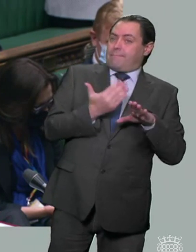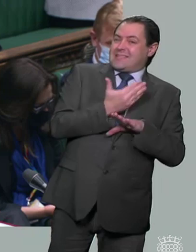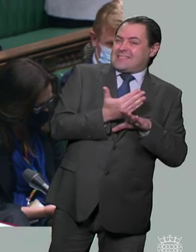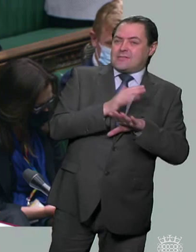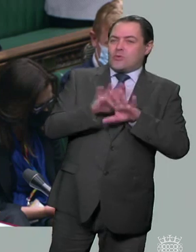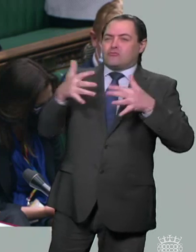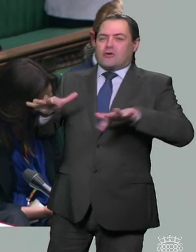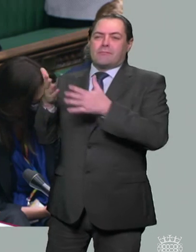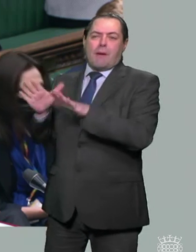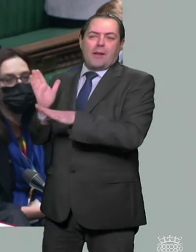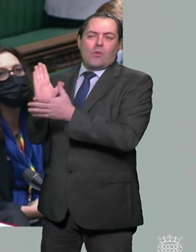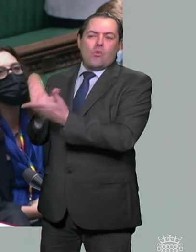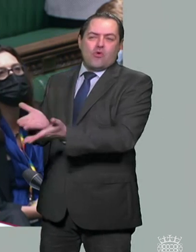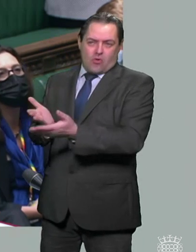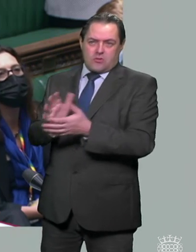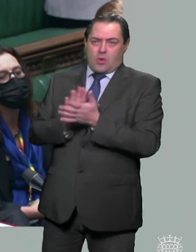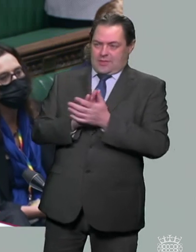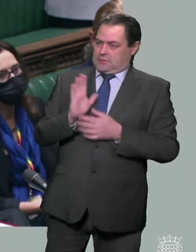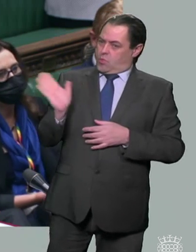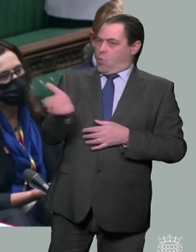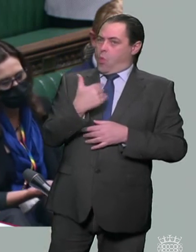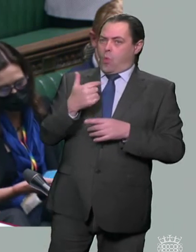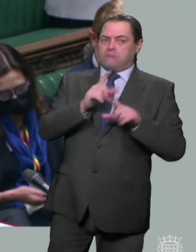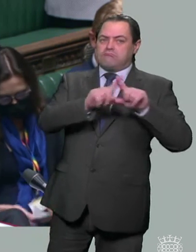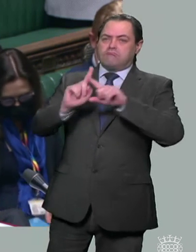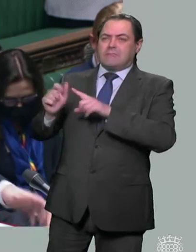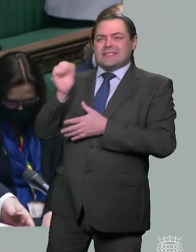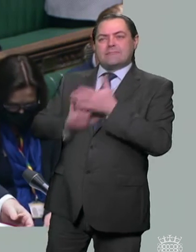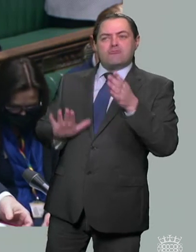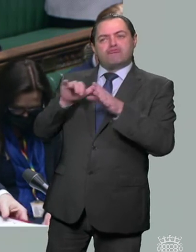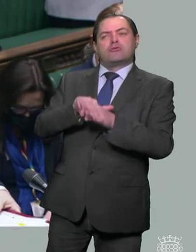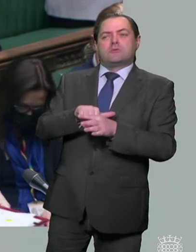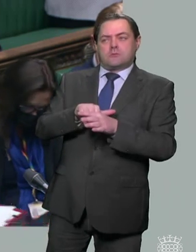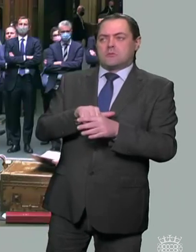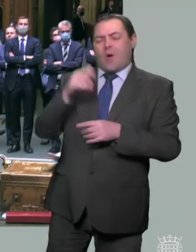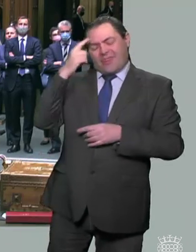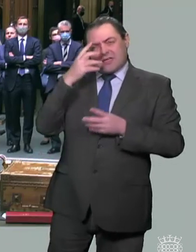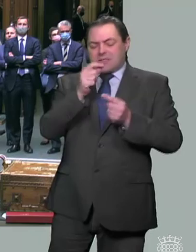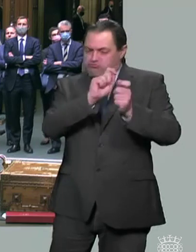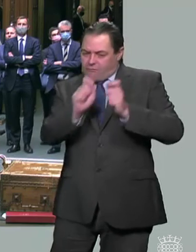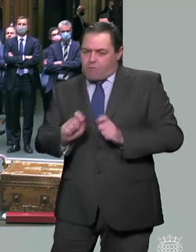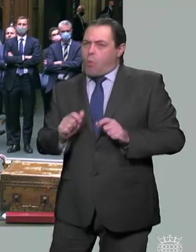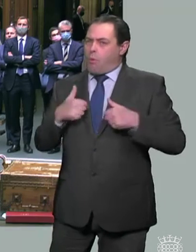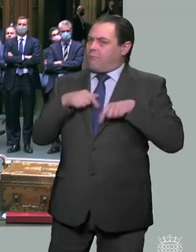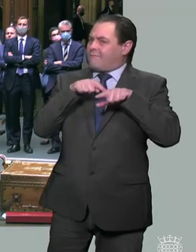On a cross-party basis we should proceed with the couple of reforms that I have indicated.